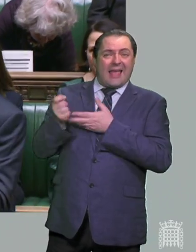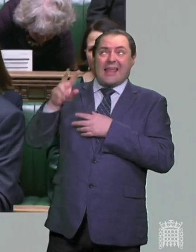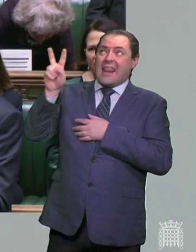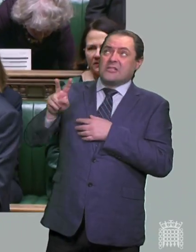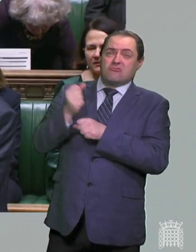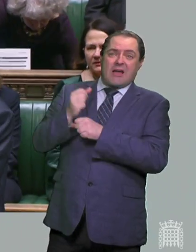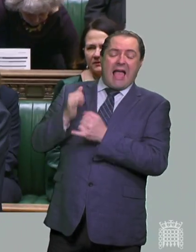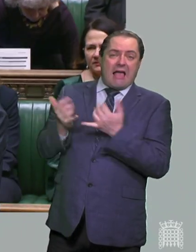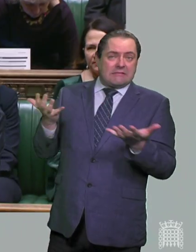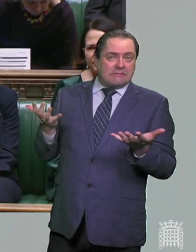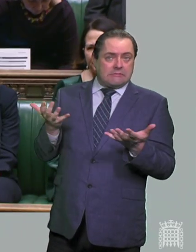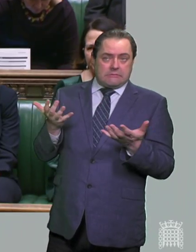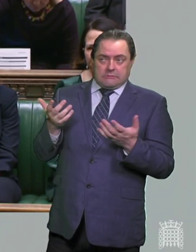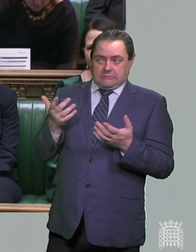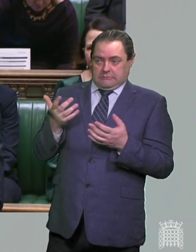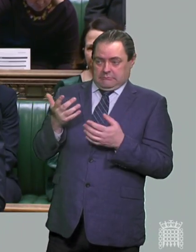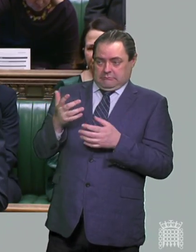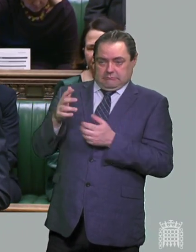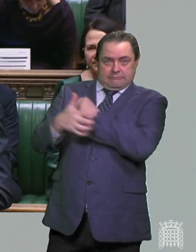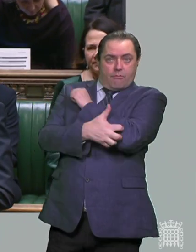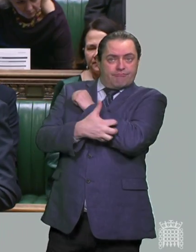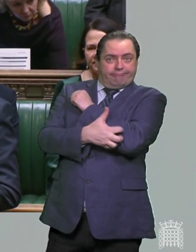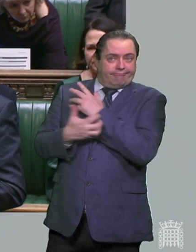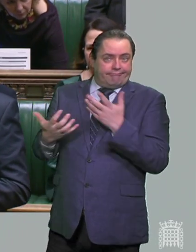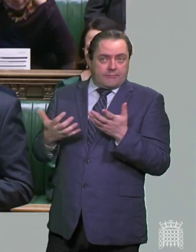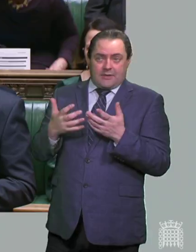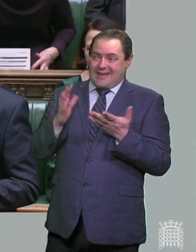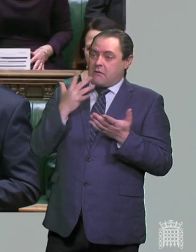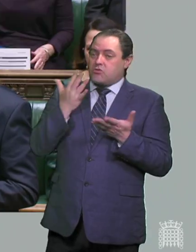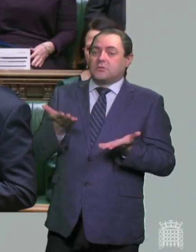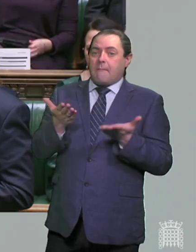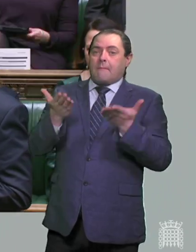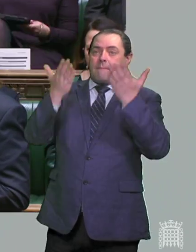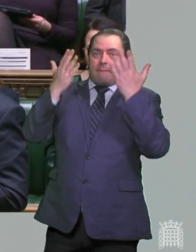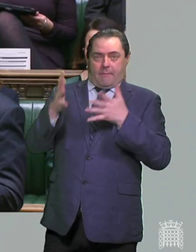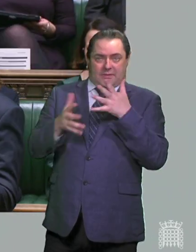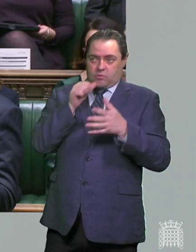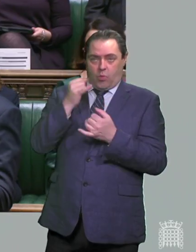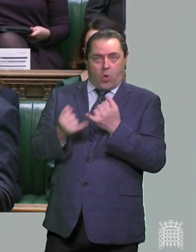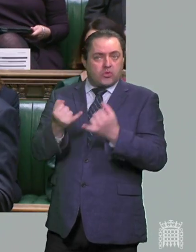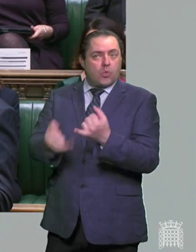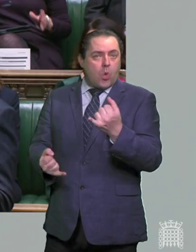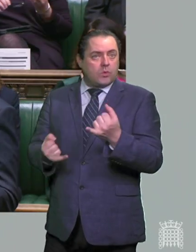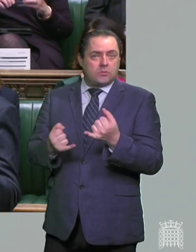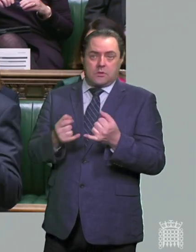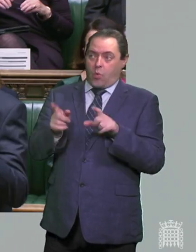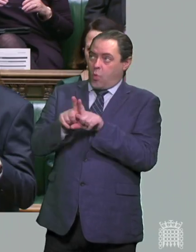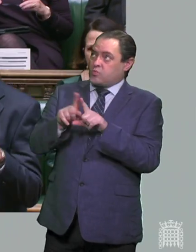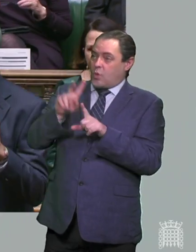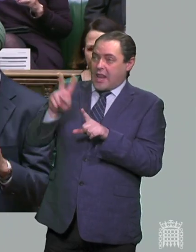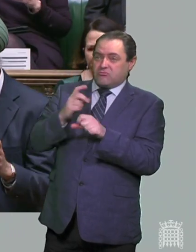The situation is likely to worsen with increasing inflation and further potential energy price hikes.